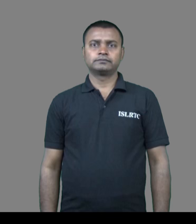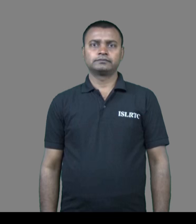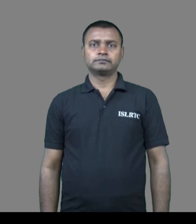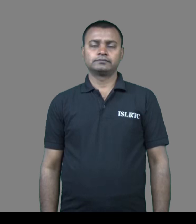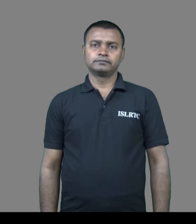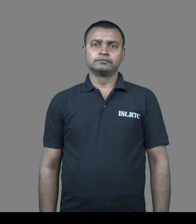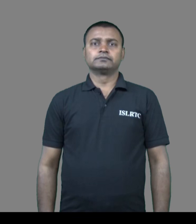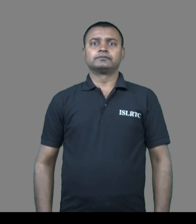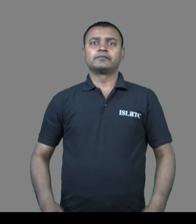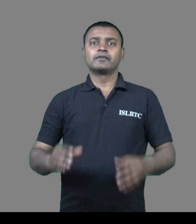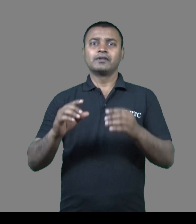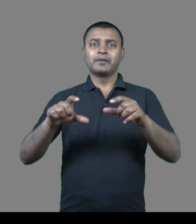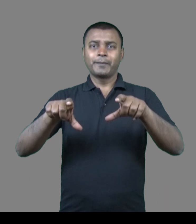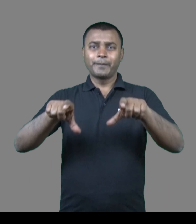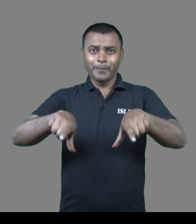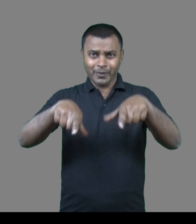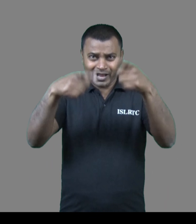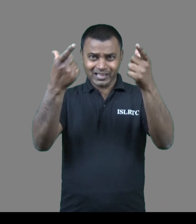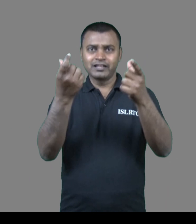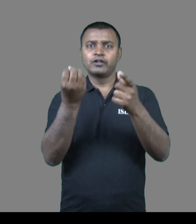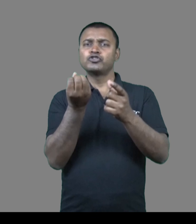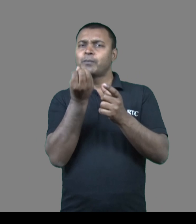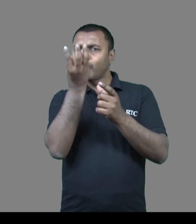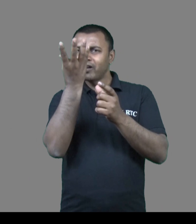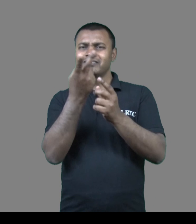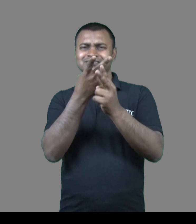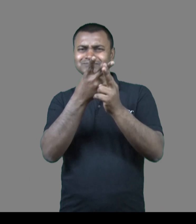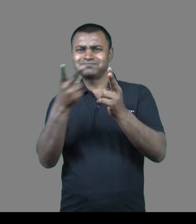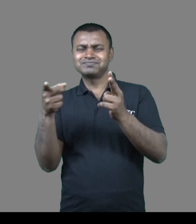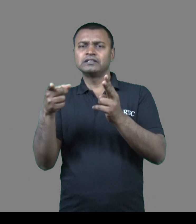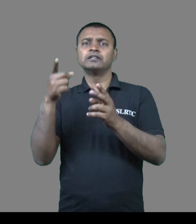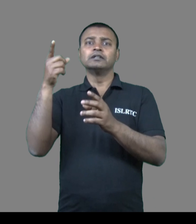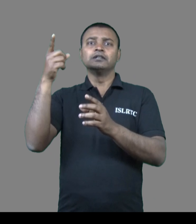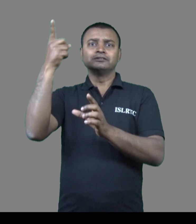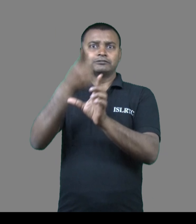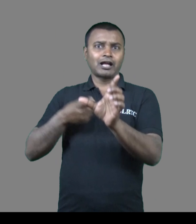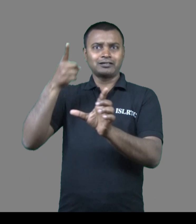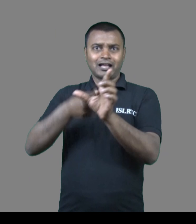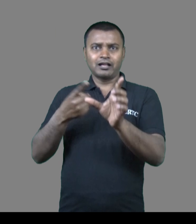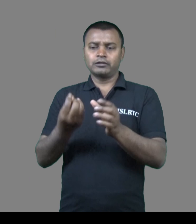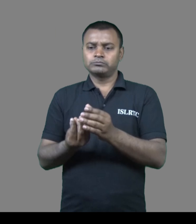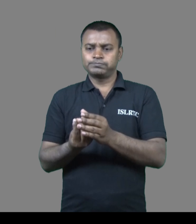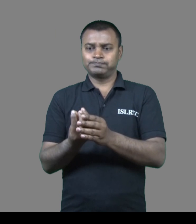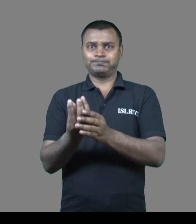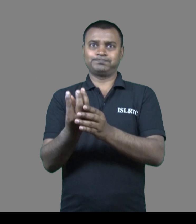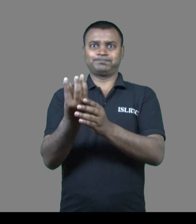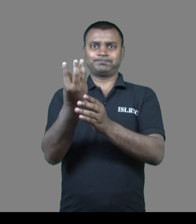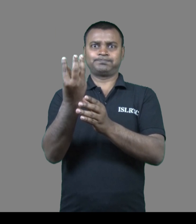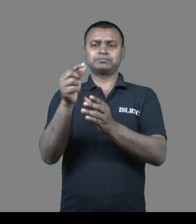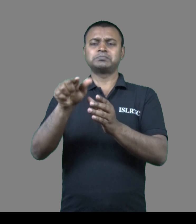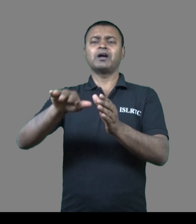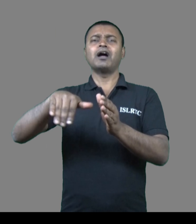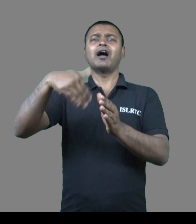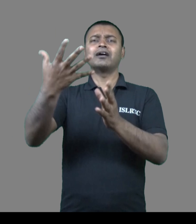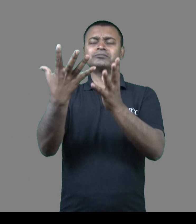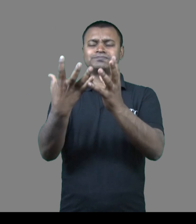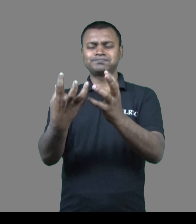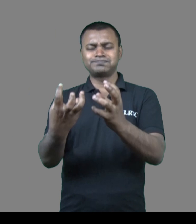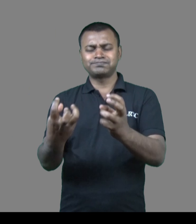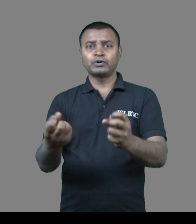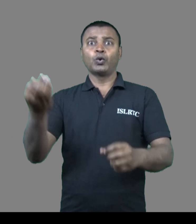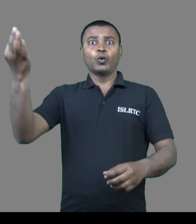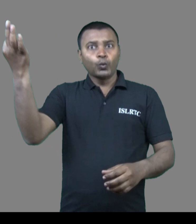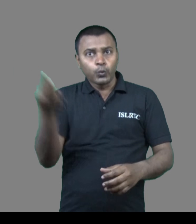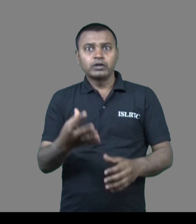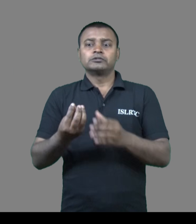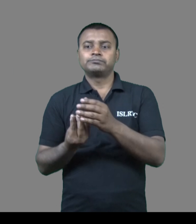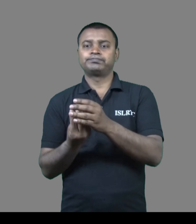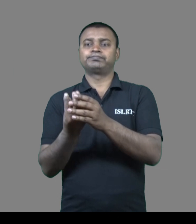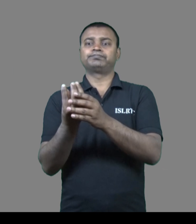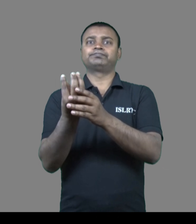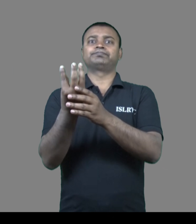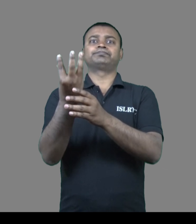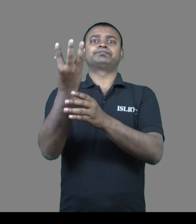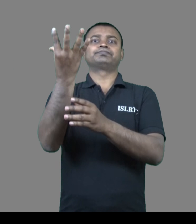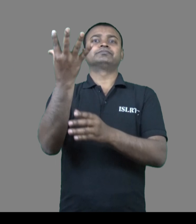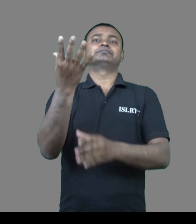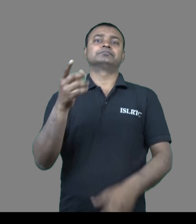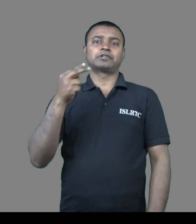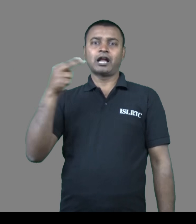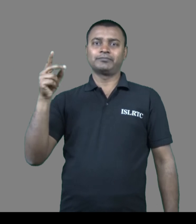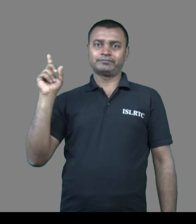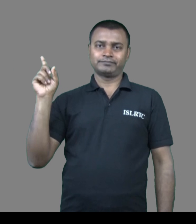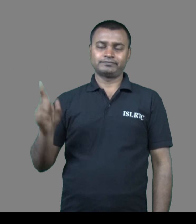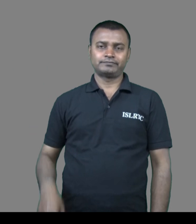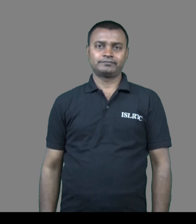Annual Plants